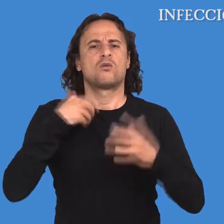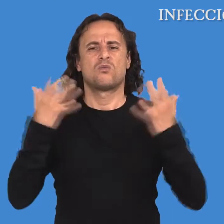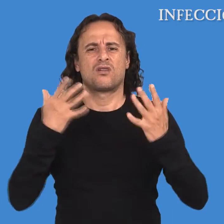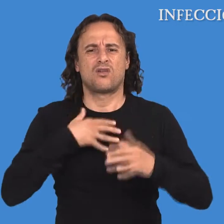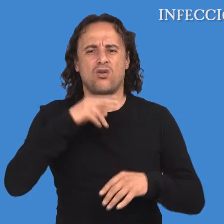urgente